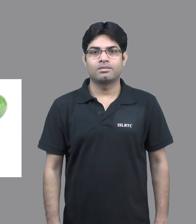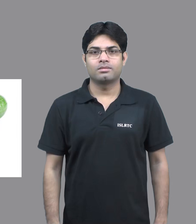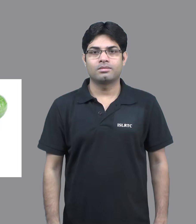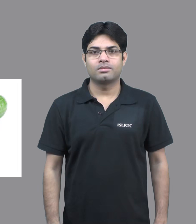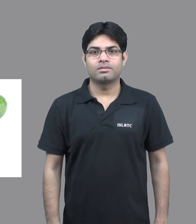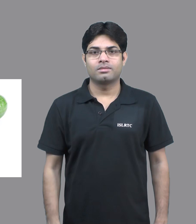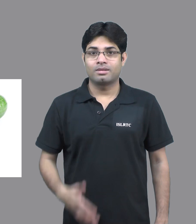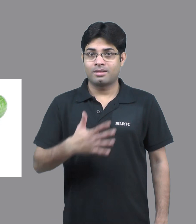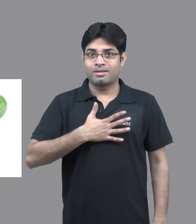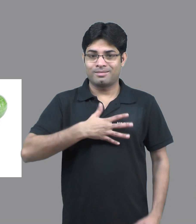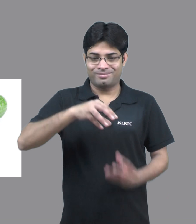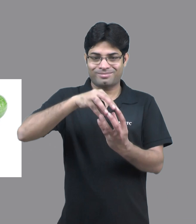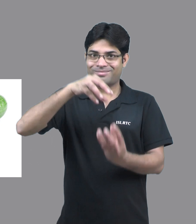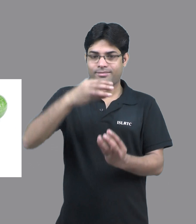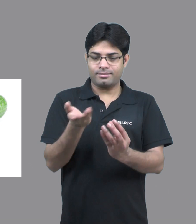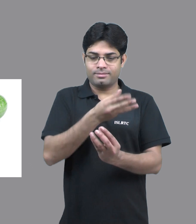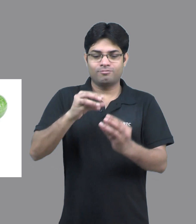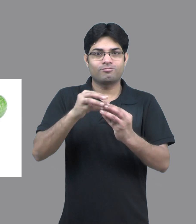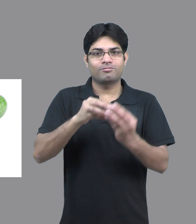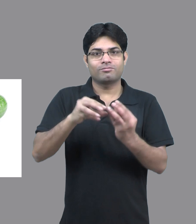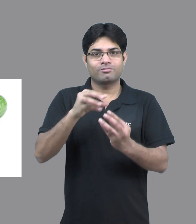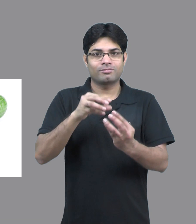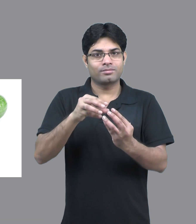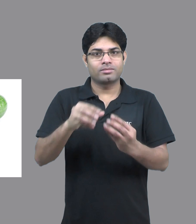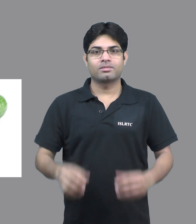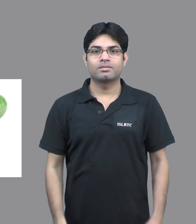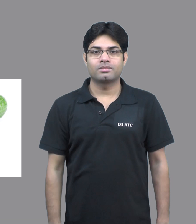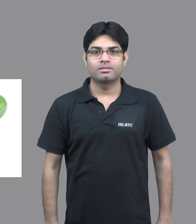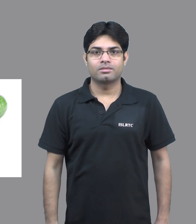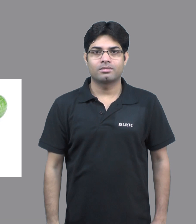Cucumber